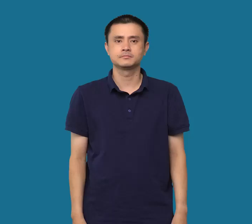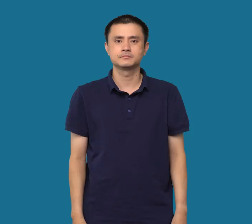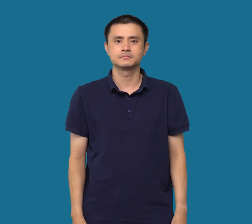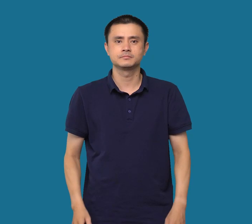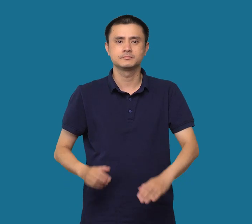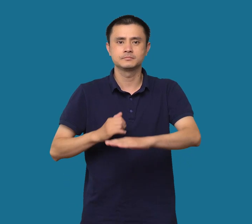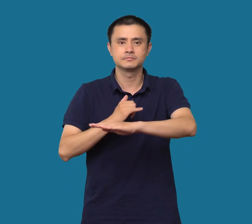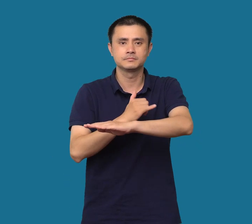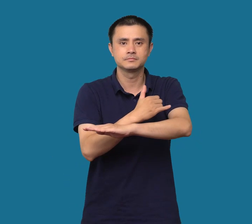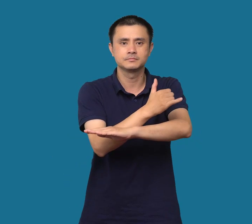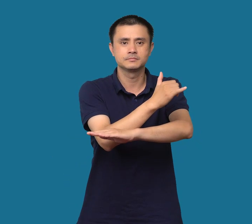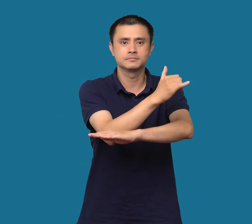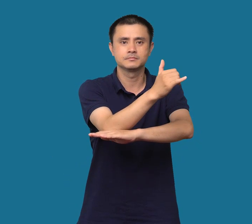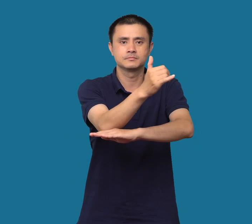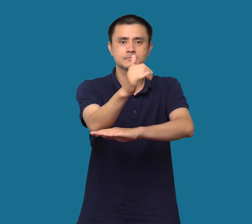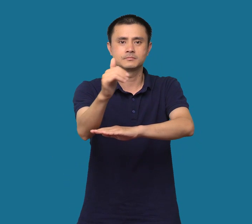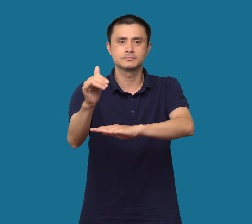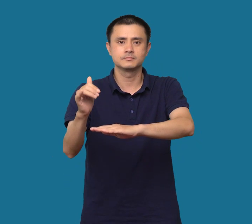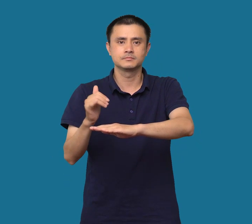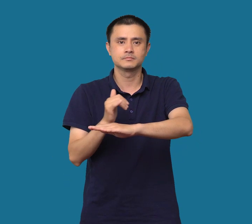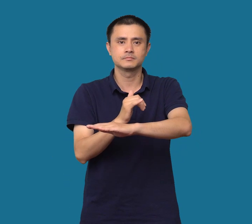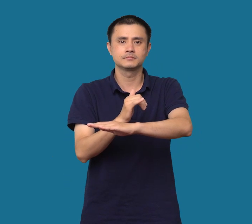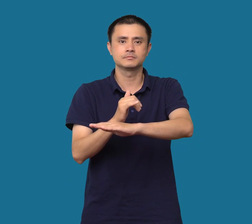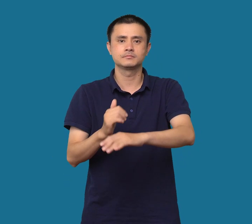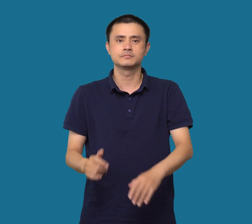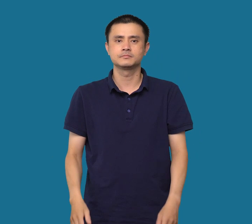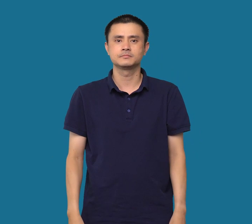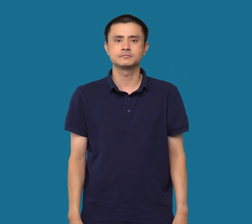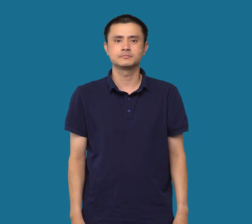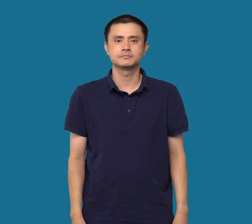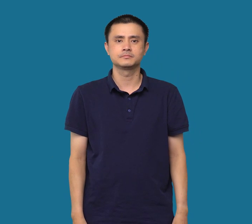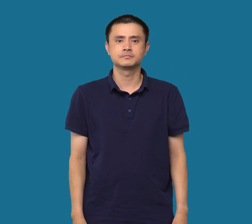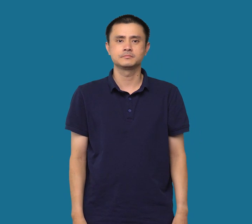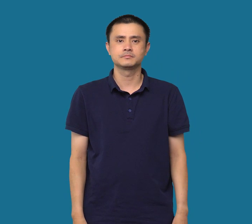sân chơi